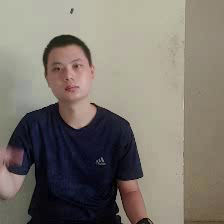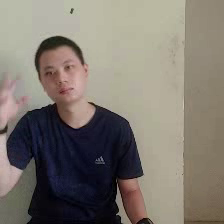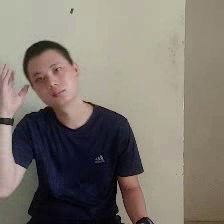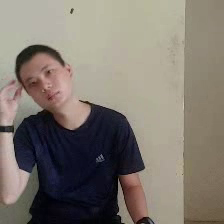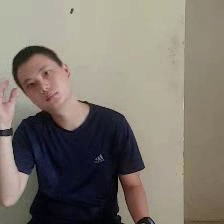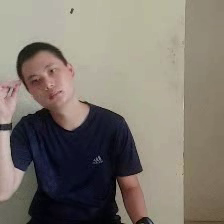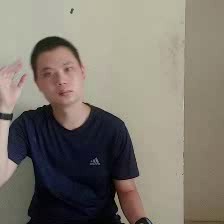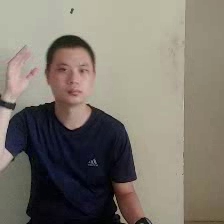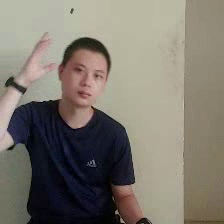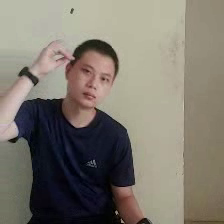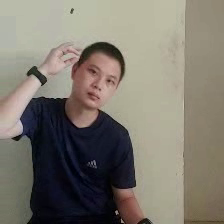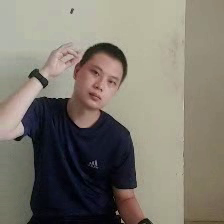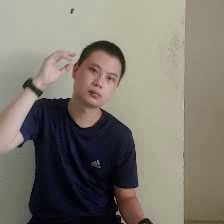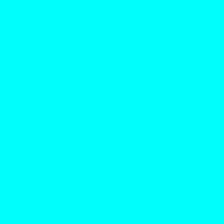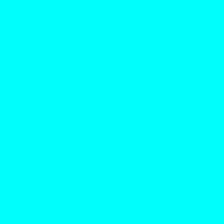Băn khoăn